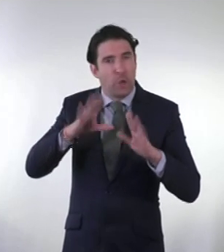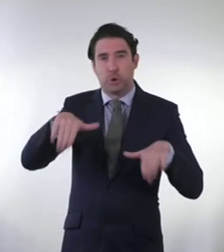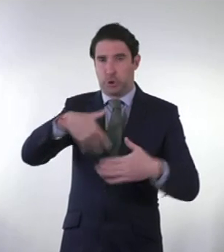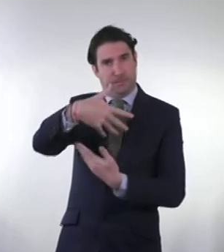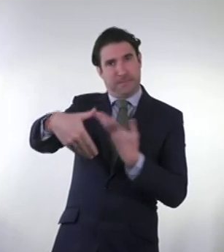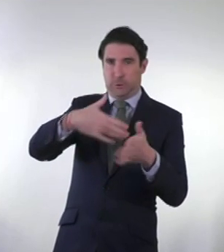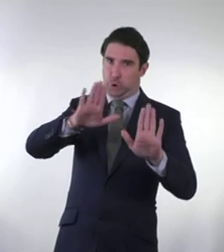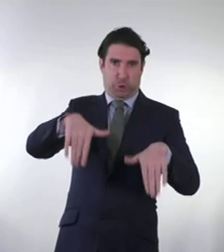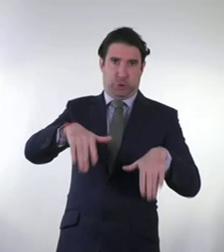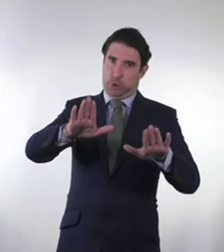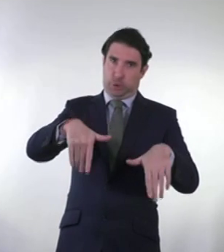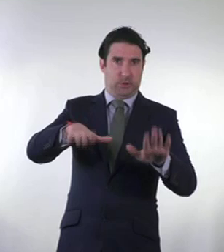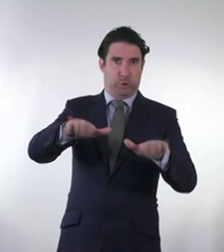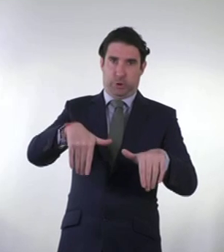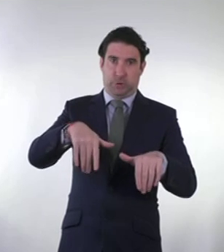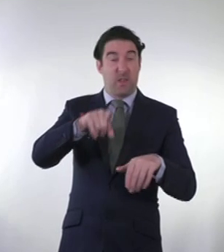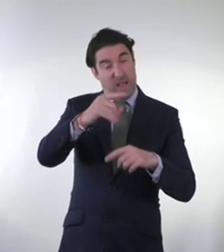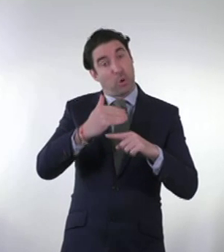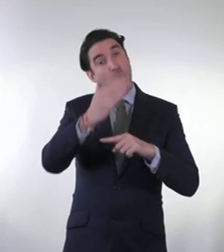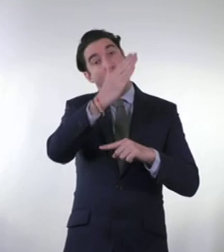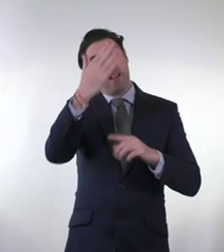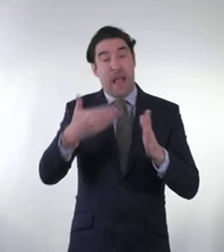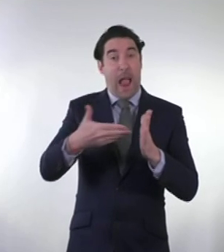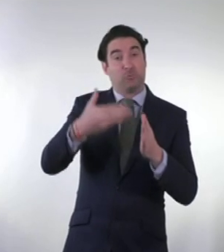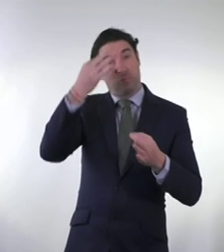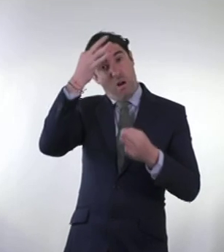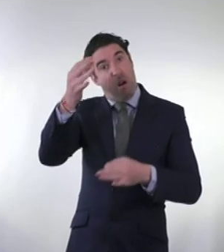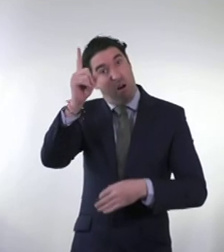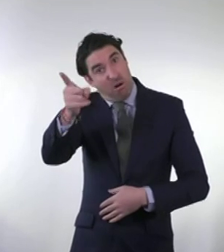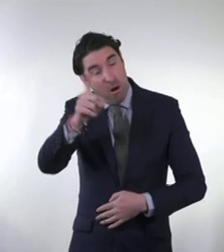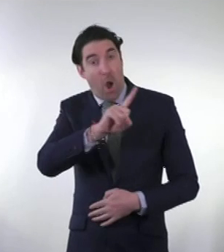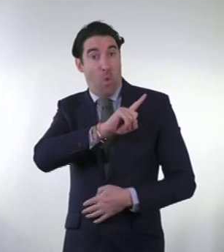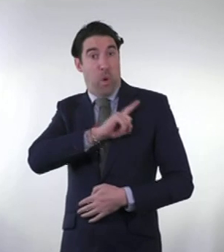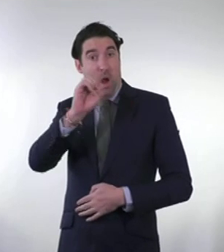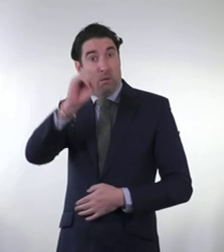We need to apply that in the north-east, because that is where the virus is spiking.